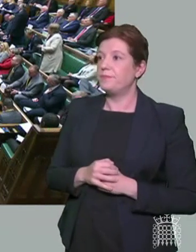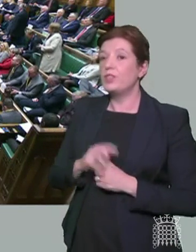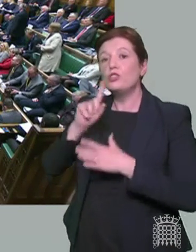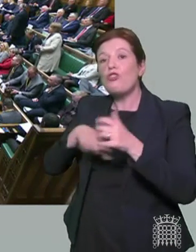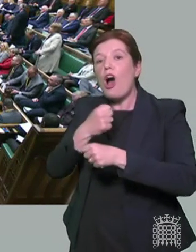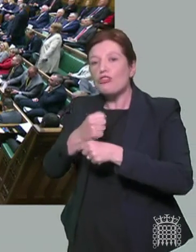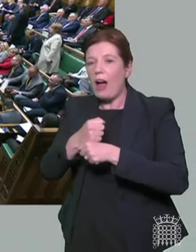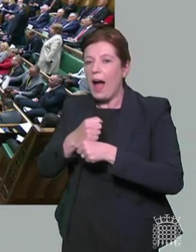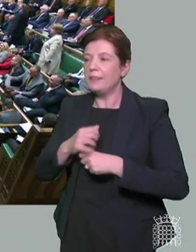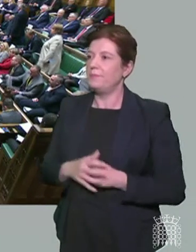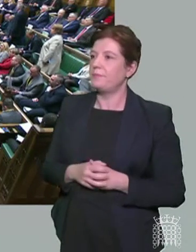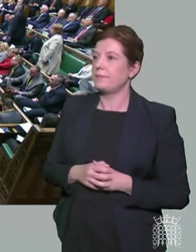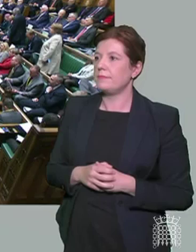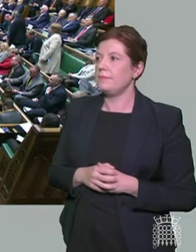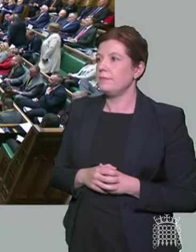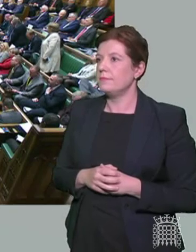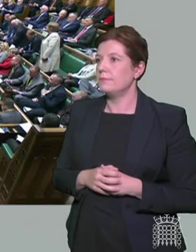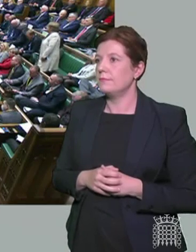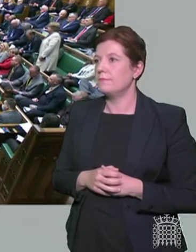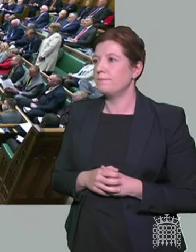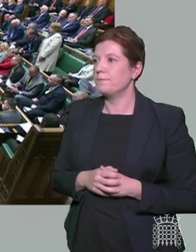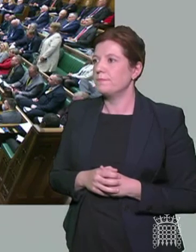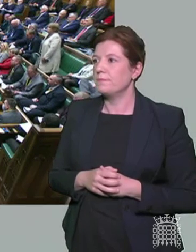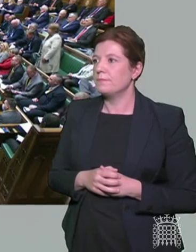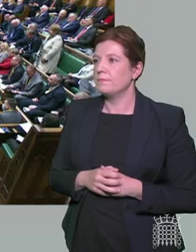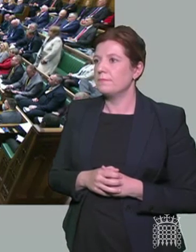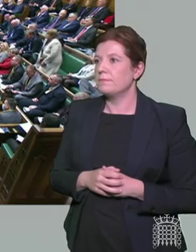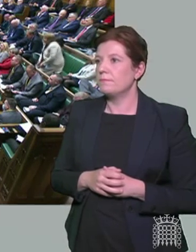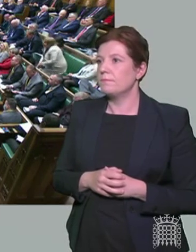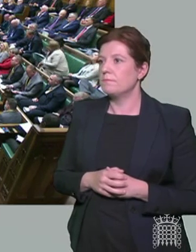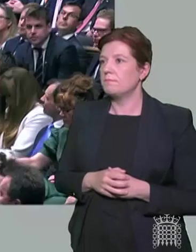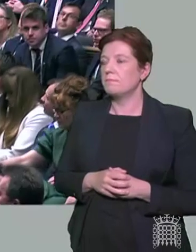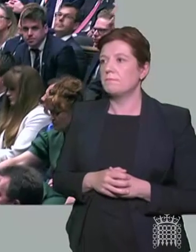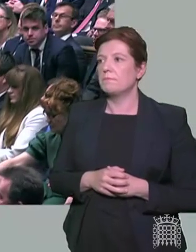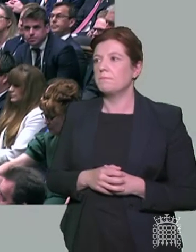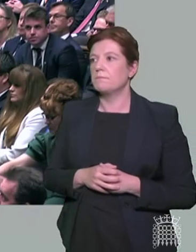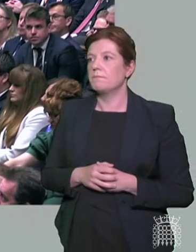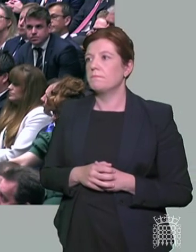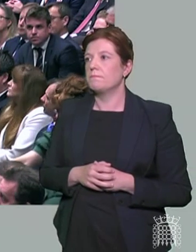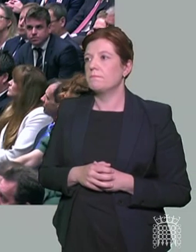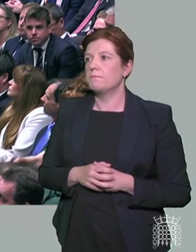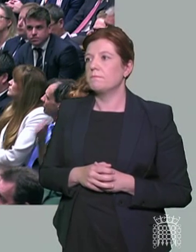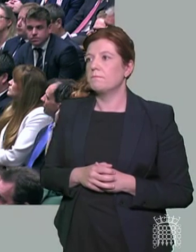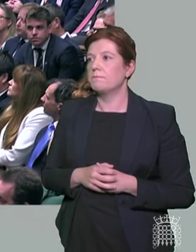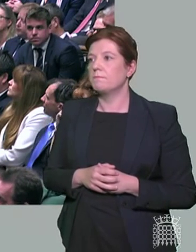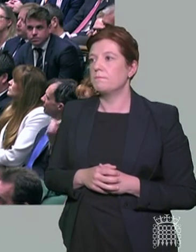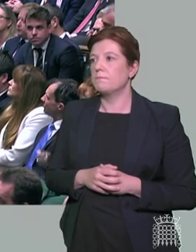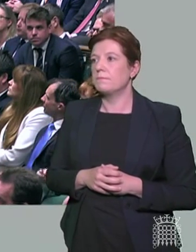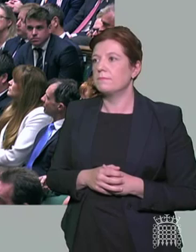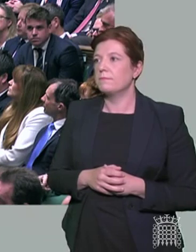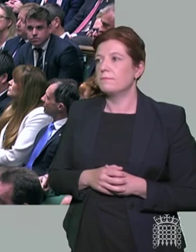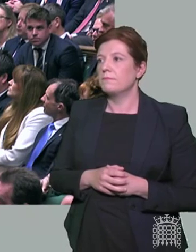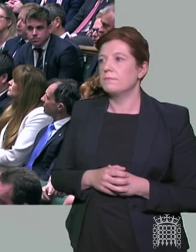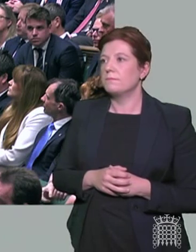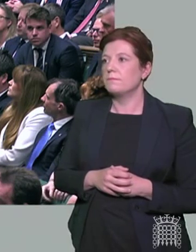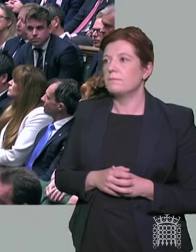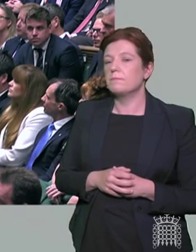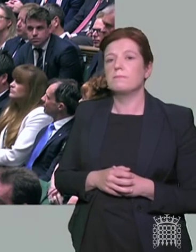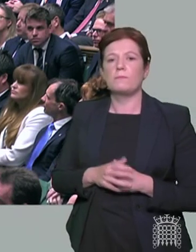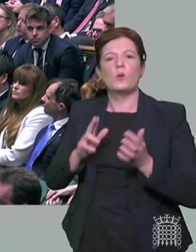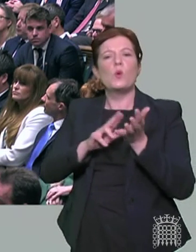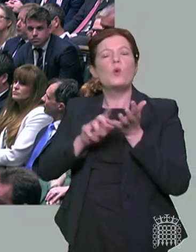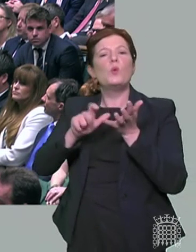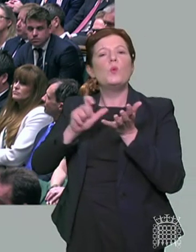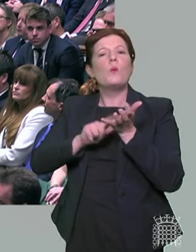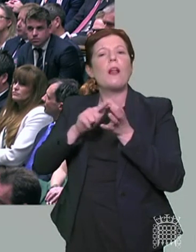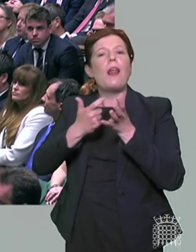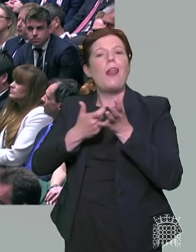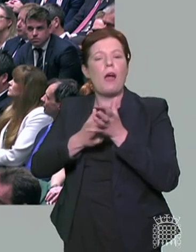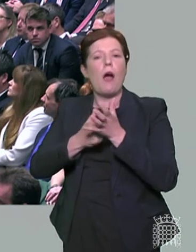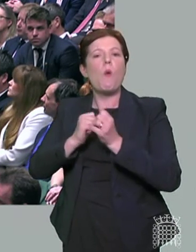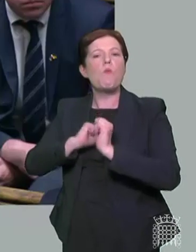Long ago in a far off place, thousands of British servicemen sailed into what was for them the unknown as they witnessed the early tests of nuclear weapons.